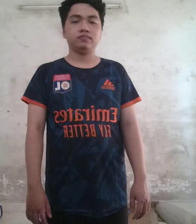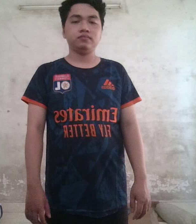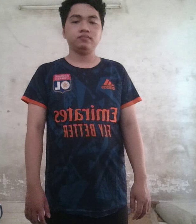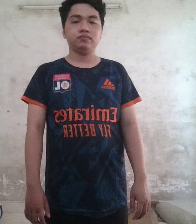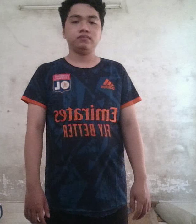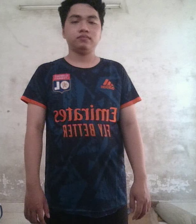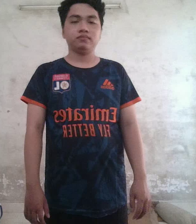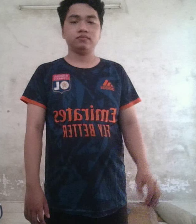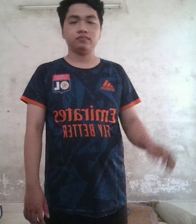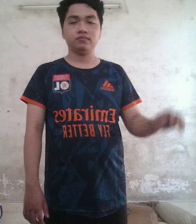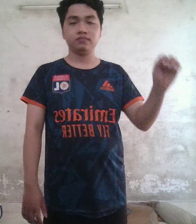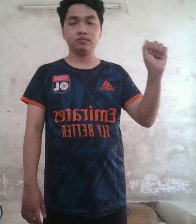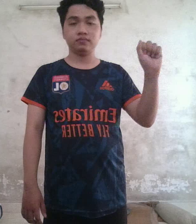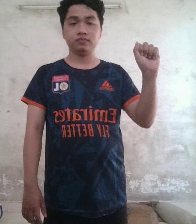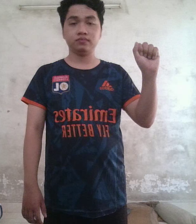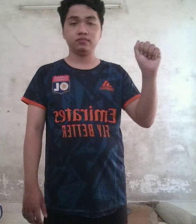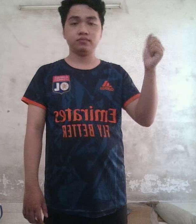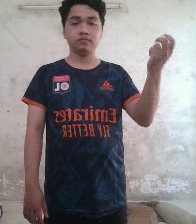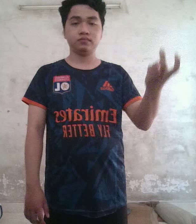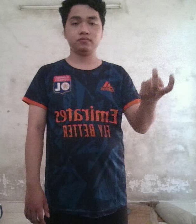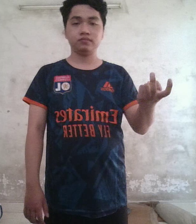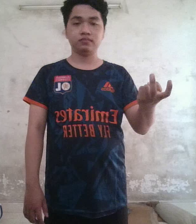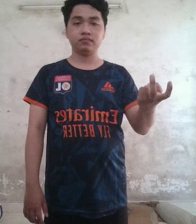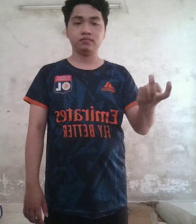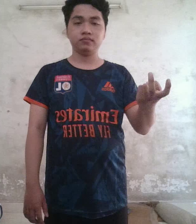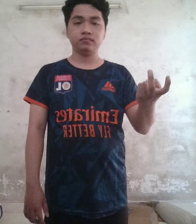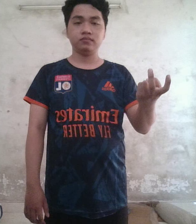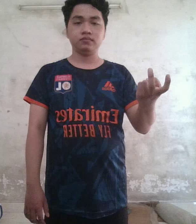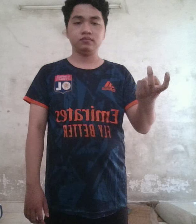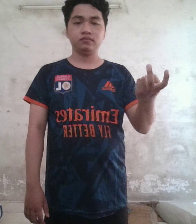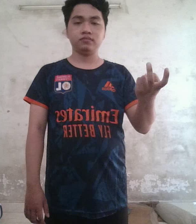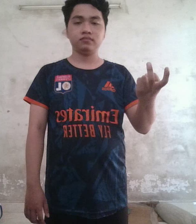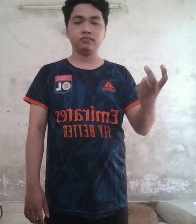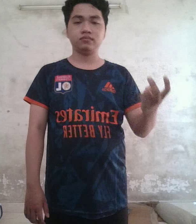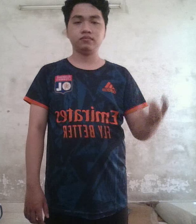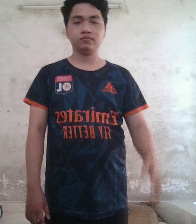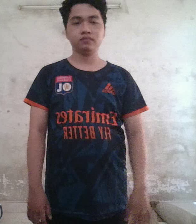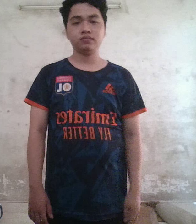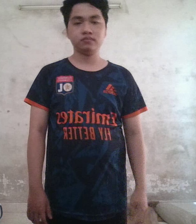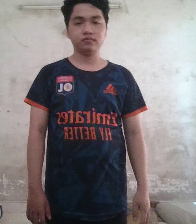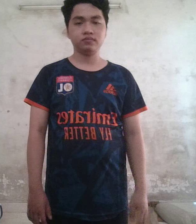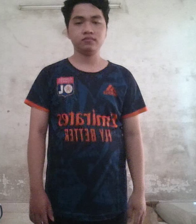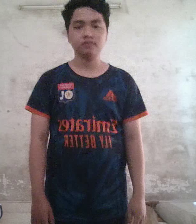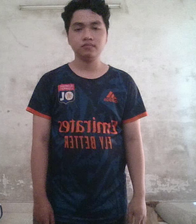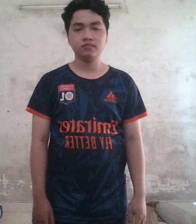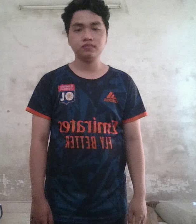ă